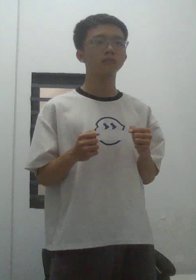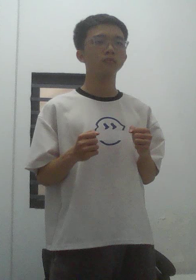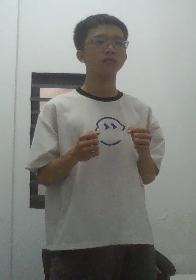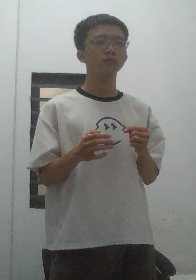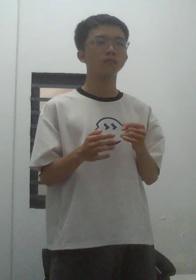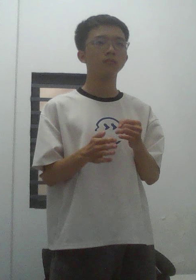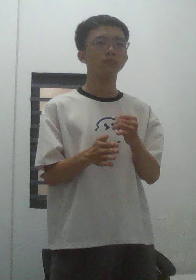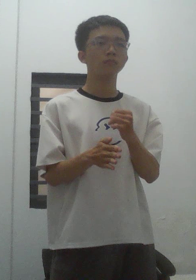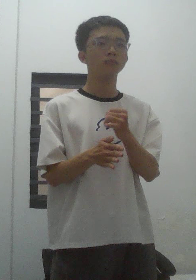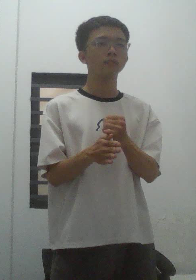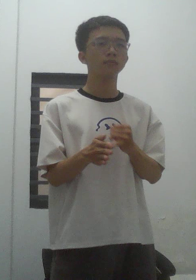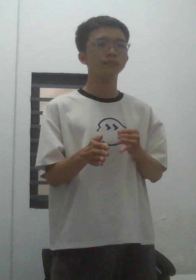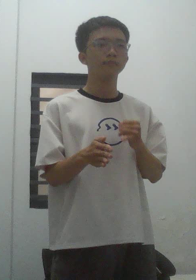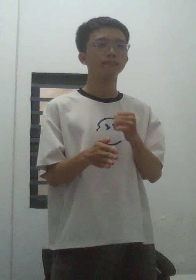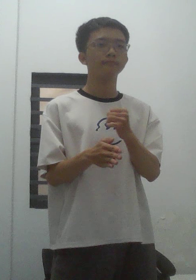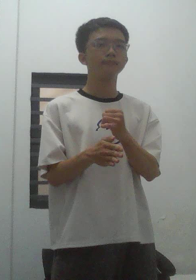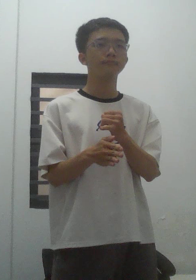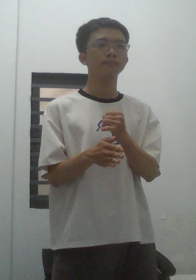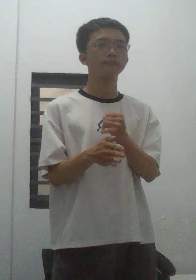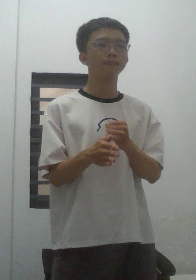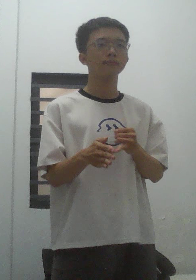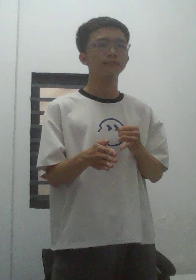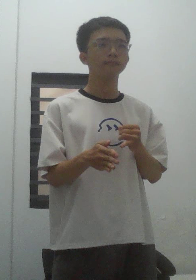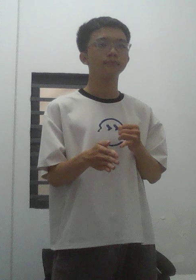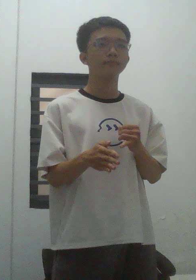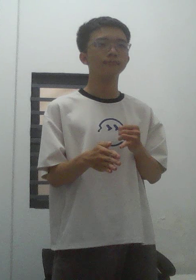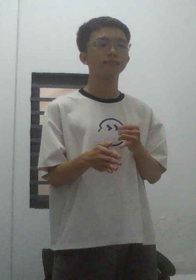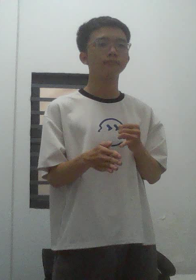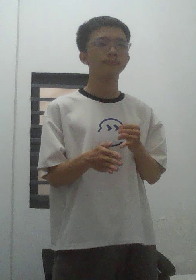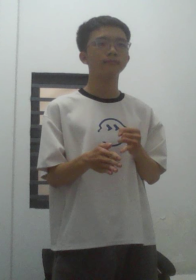cuoi thang